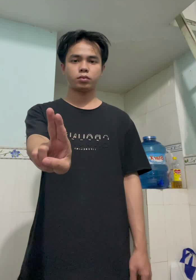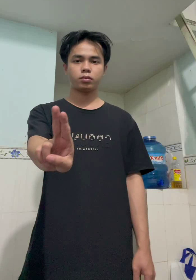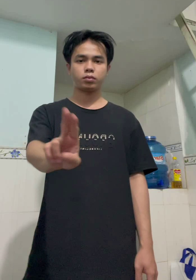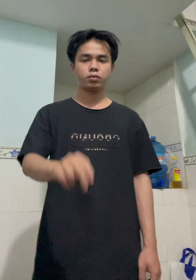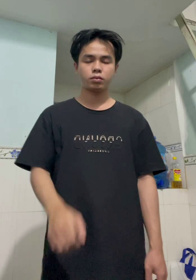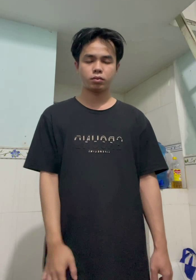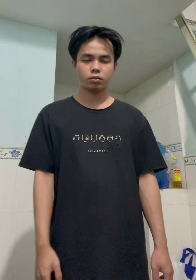u